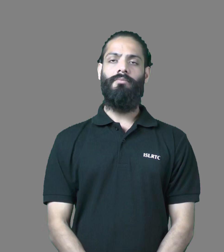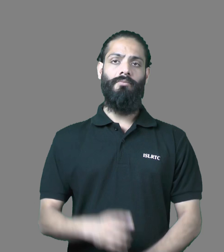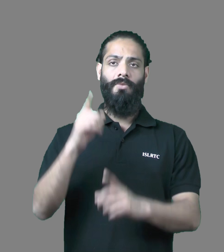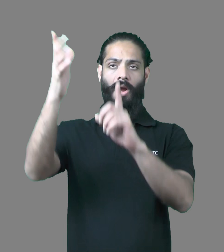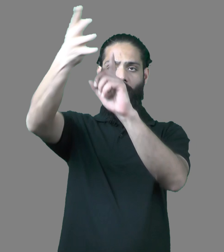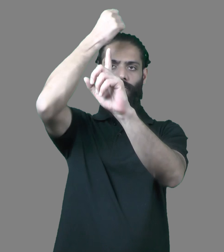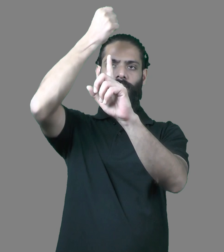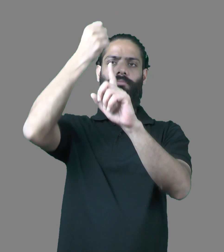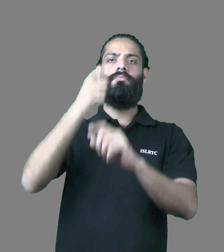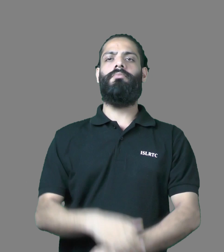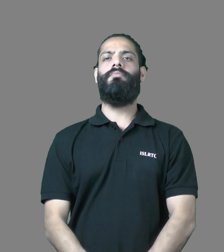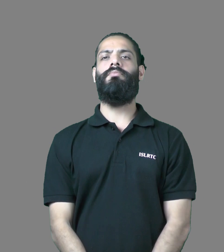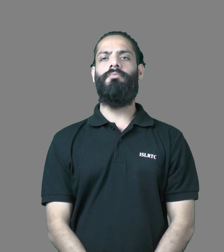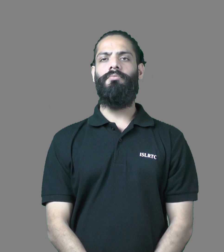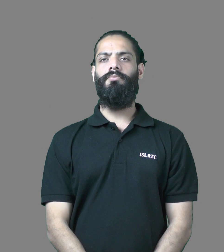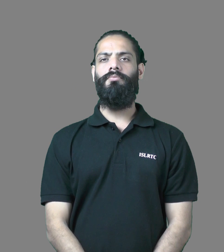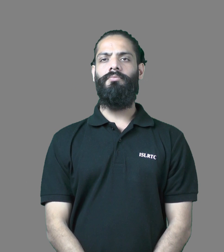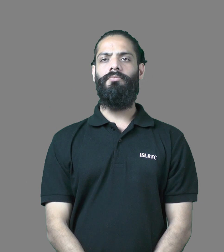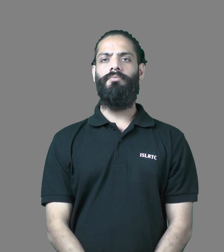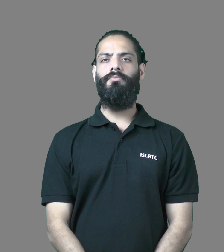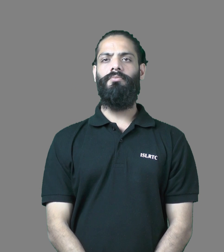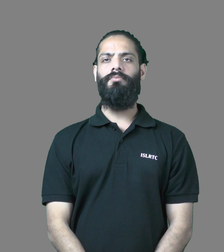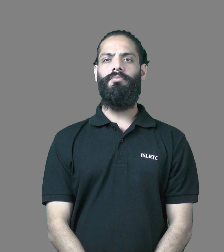Outcomes